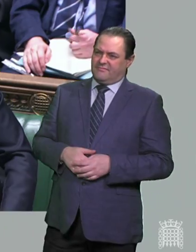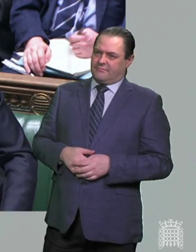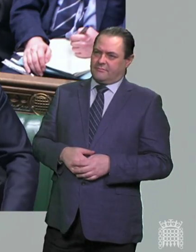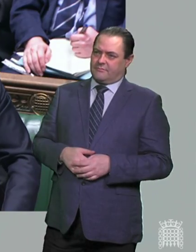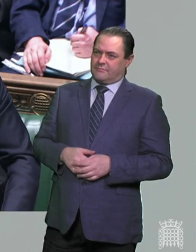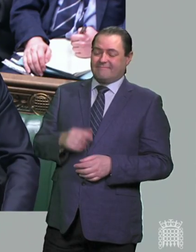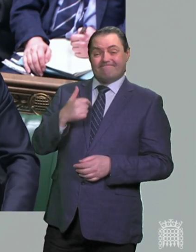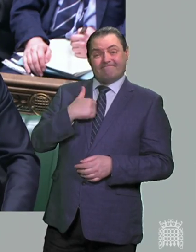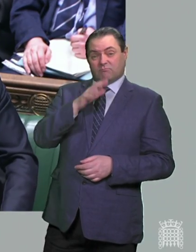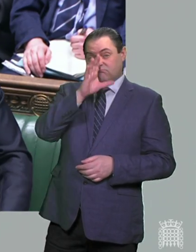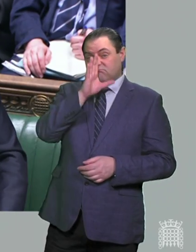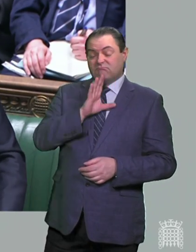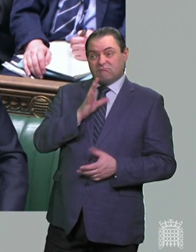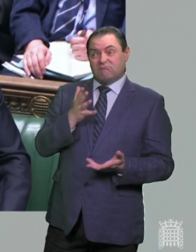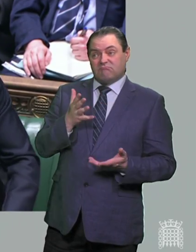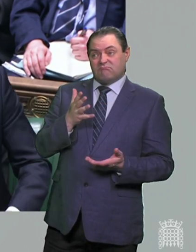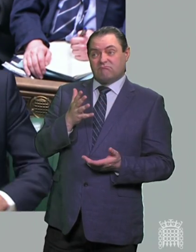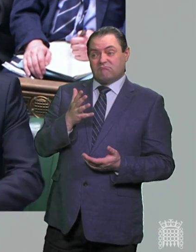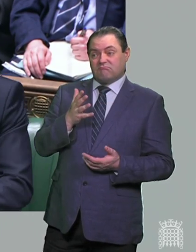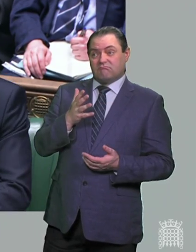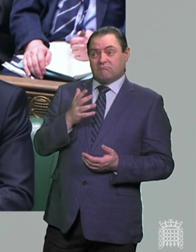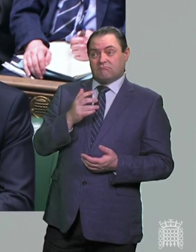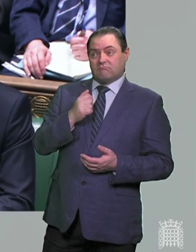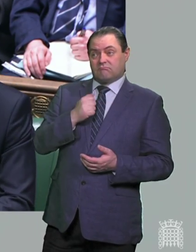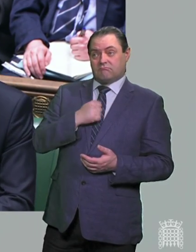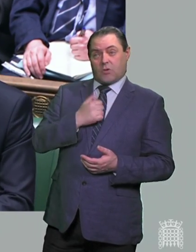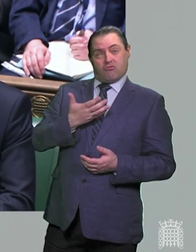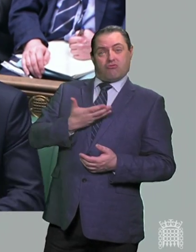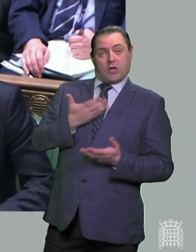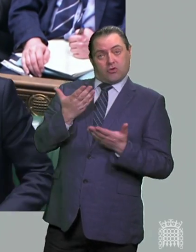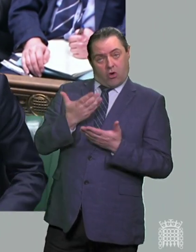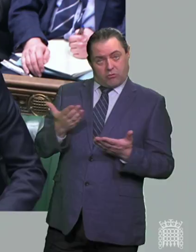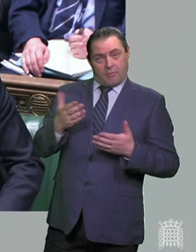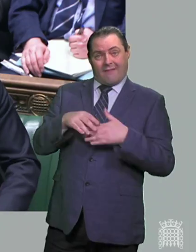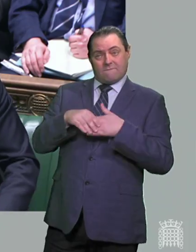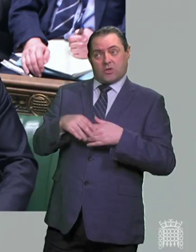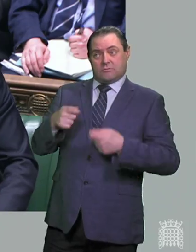I am very sorry to hear about the case my right honourable and learned Friend raises.